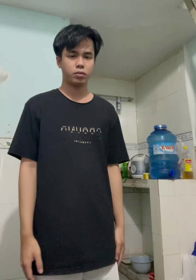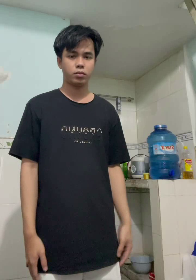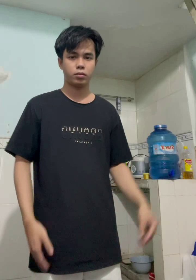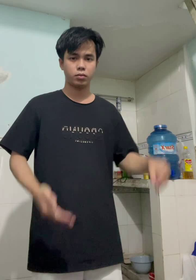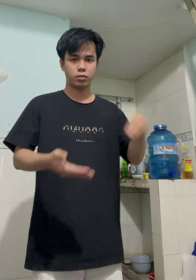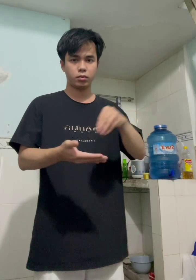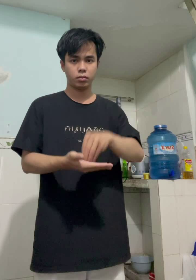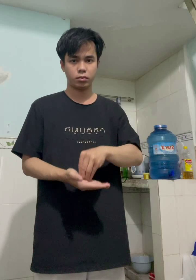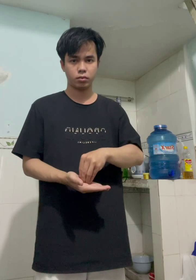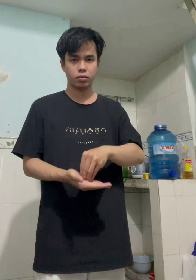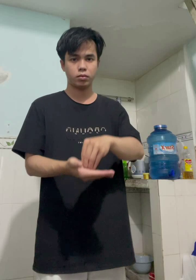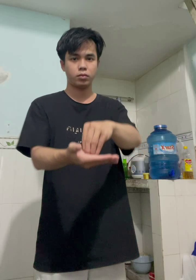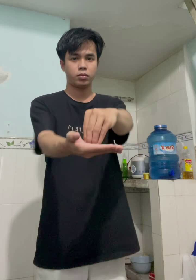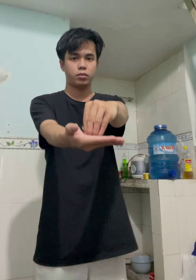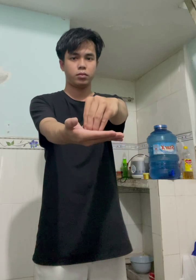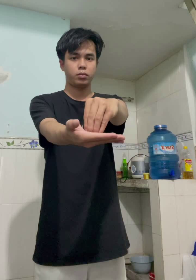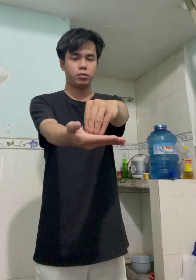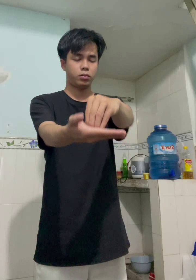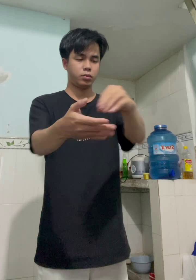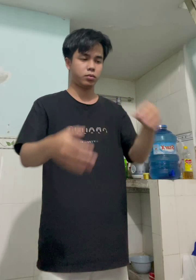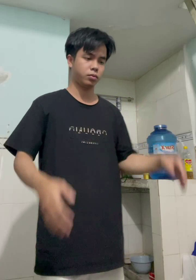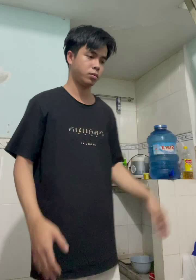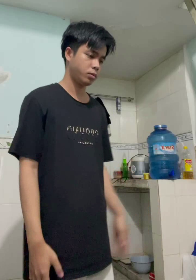san pham